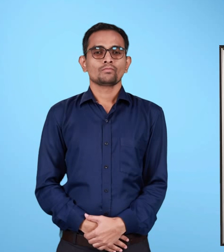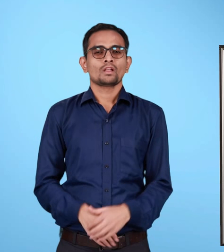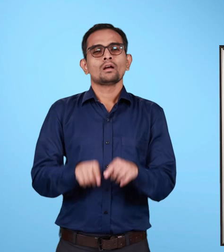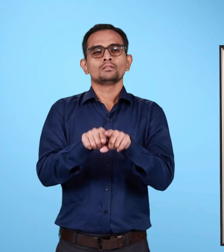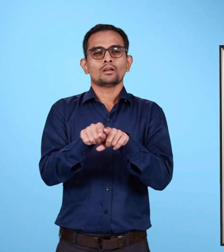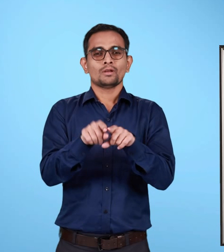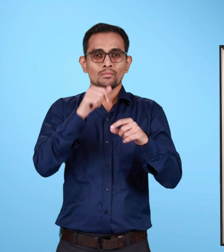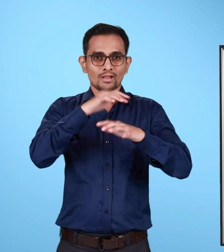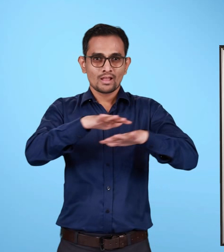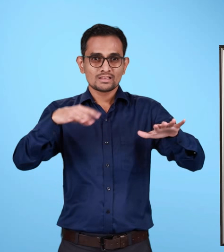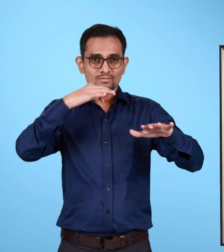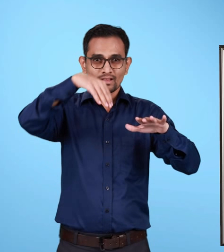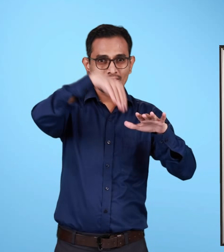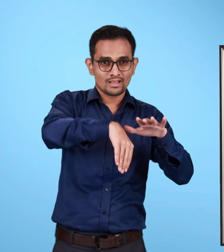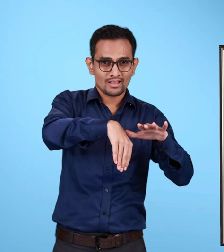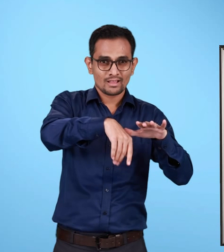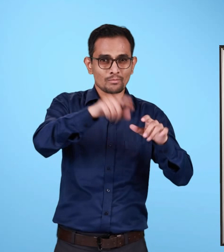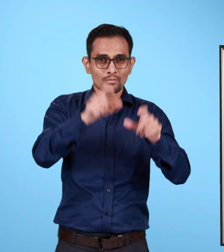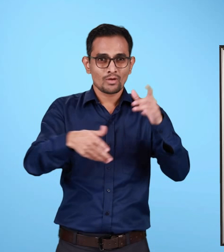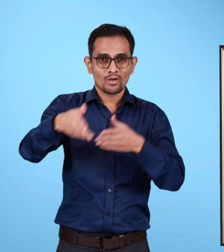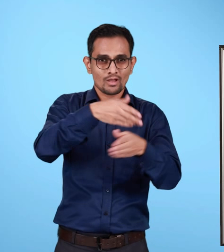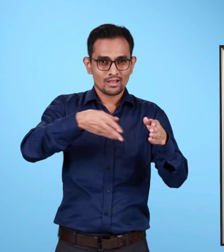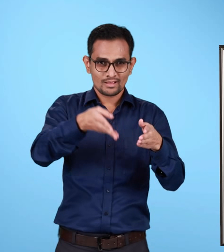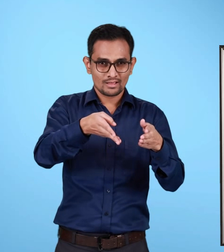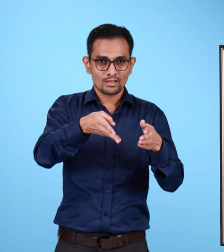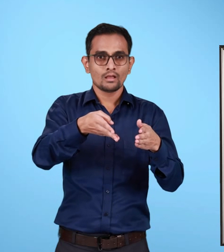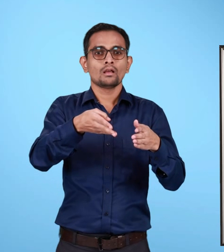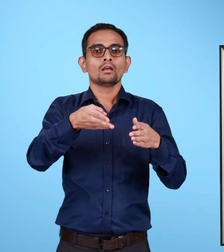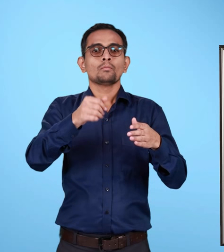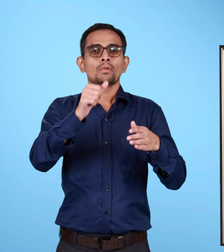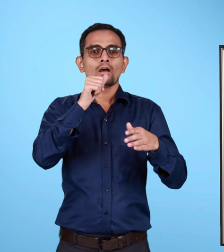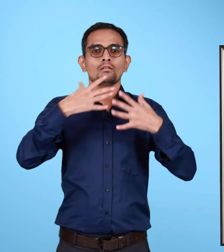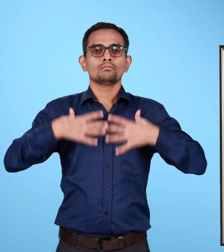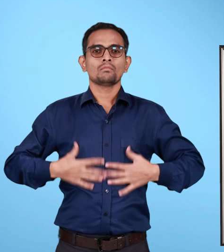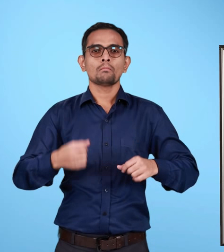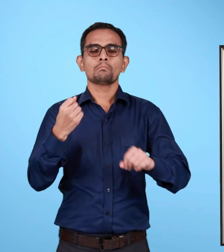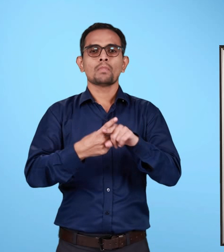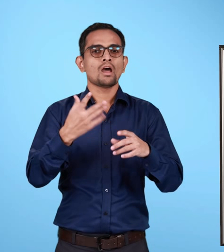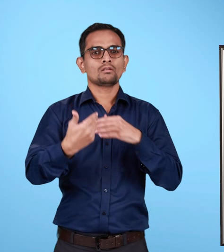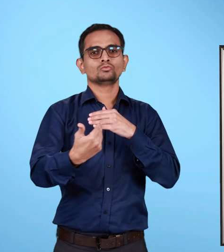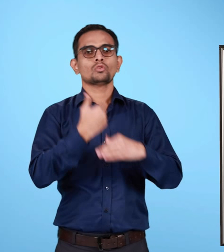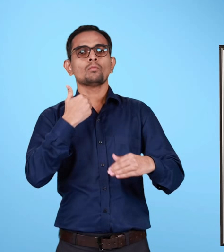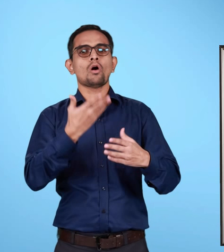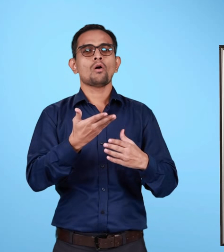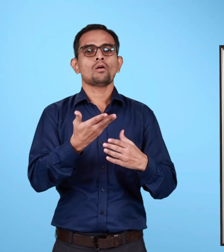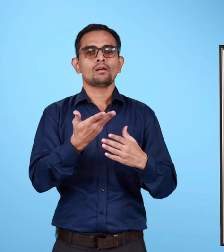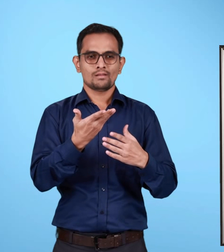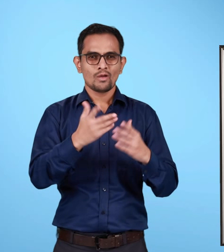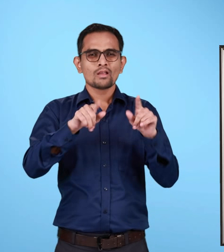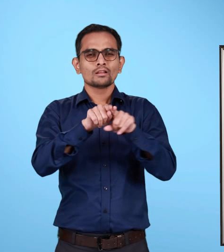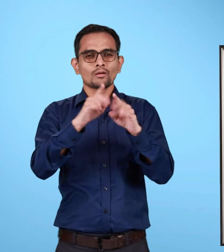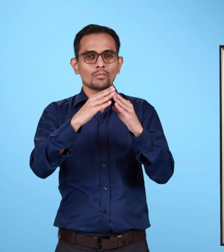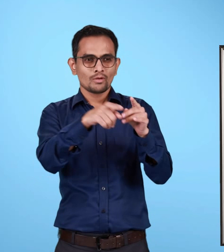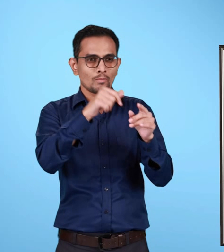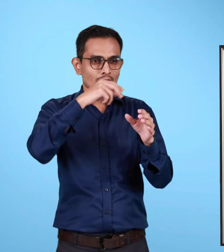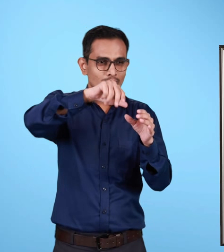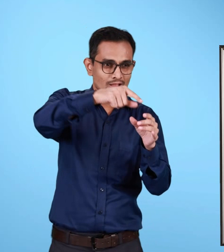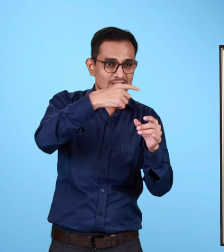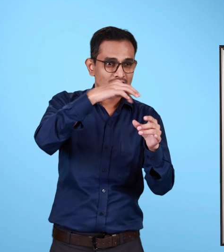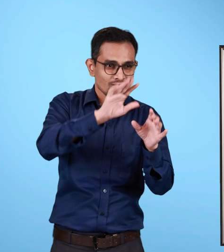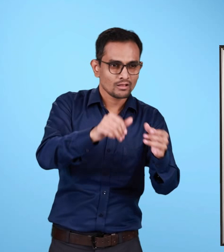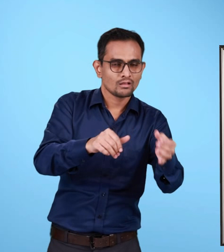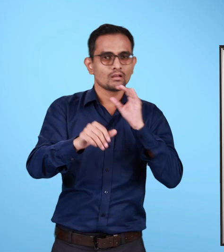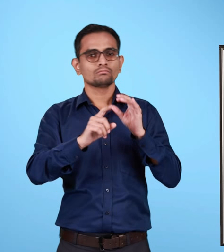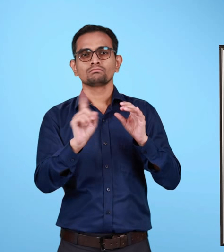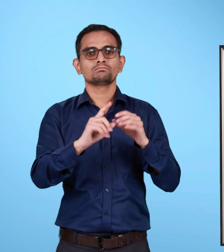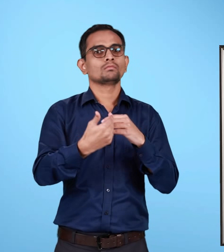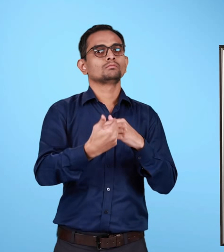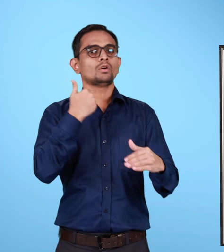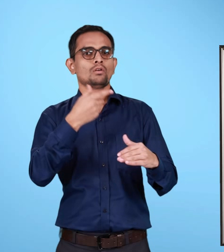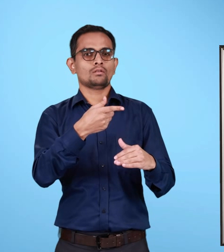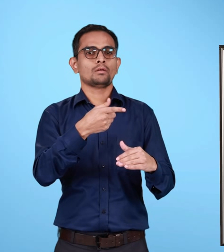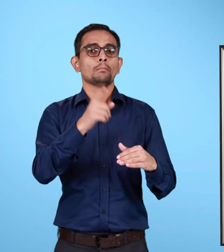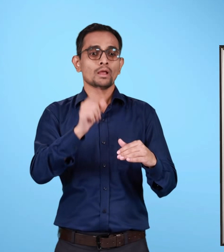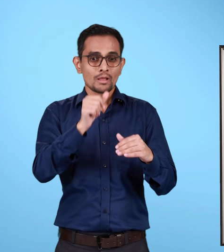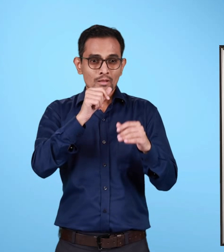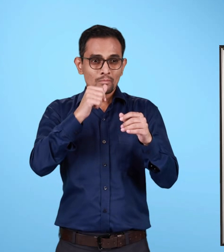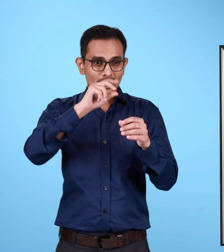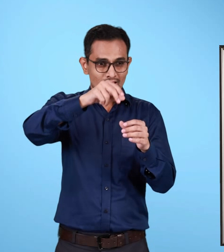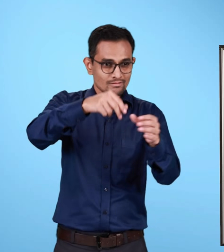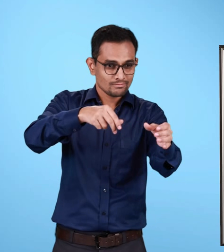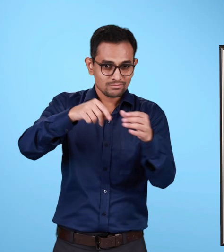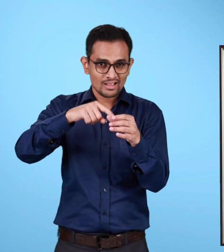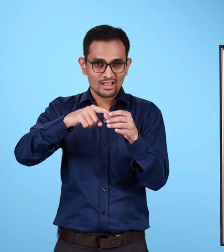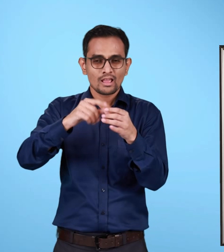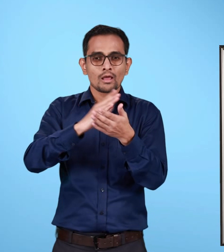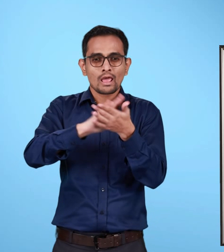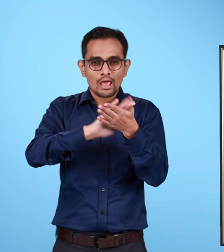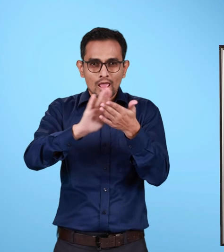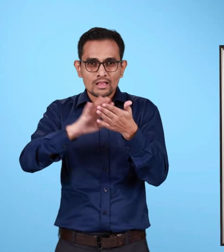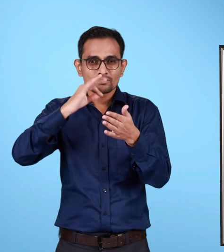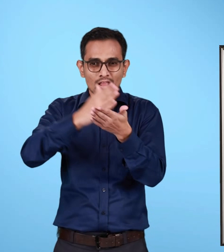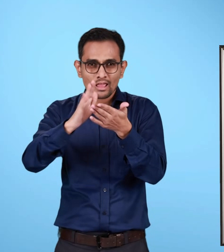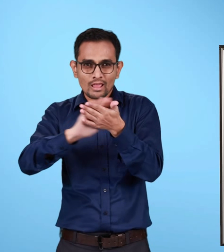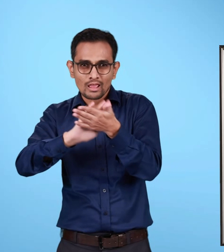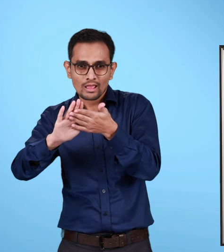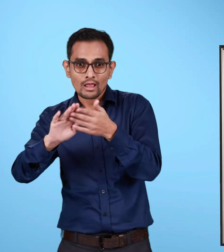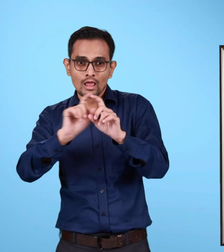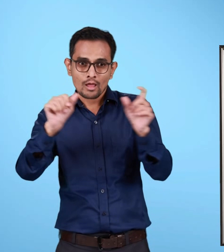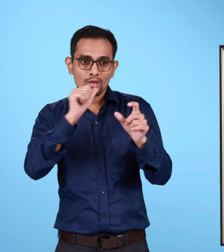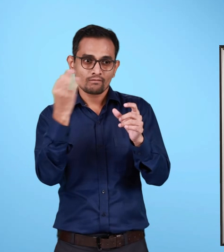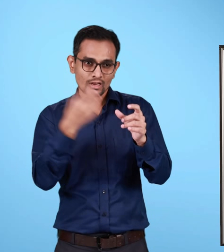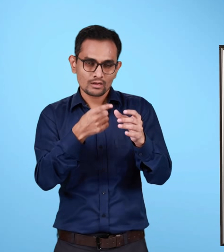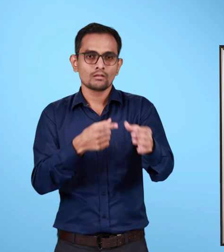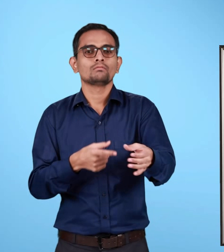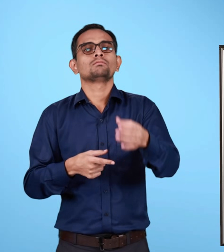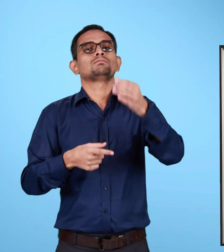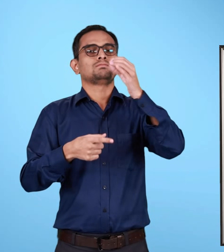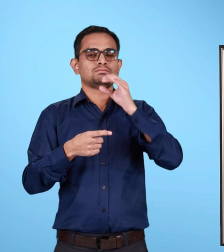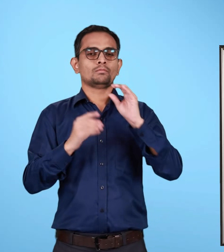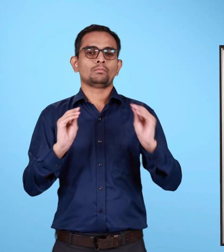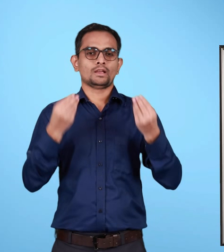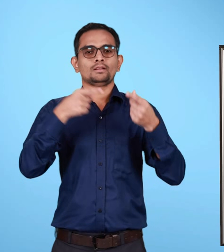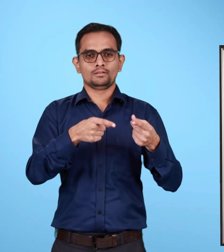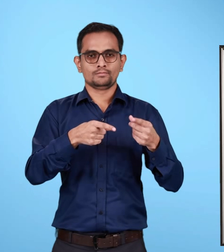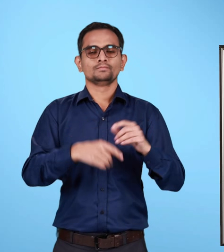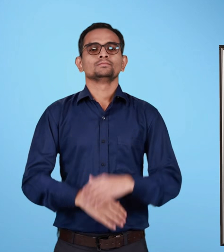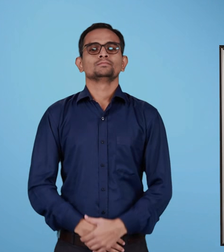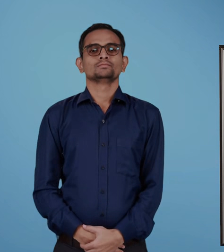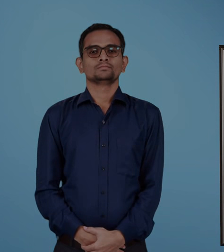makes it dense.